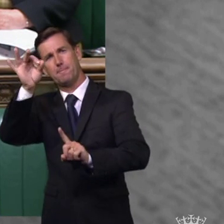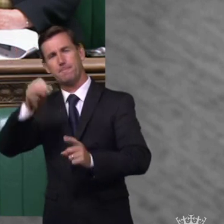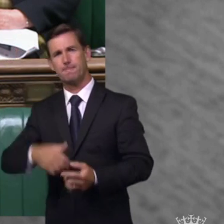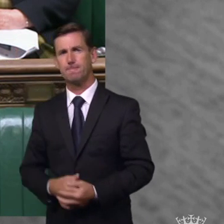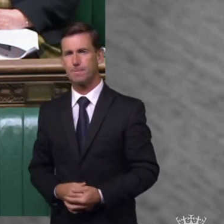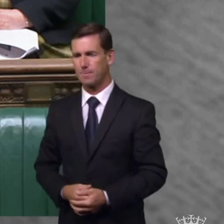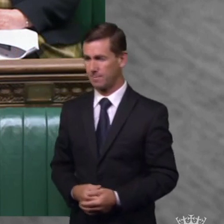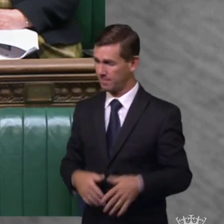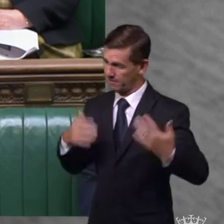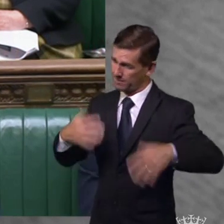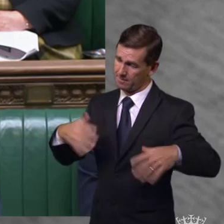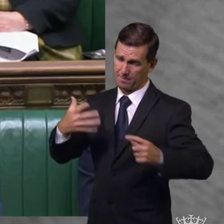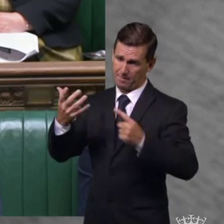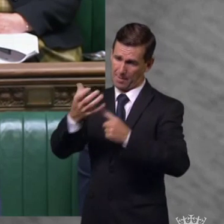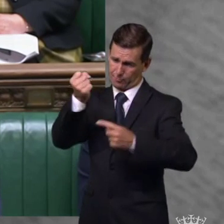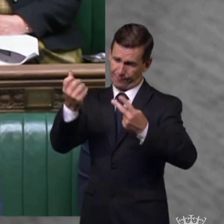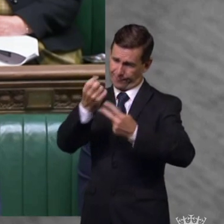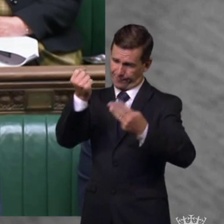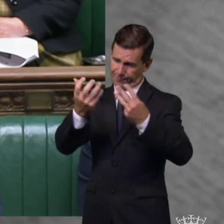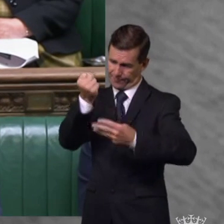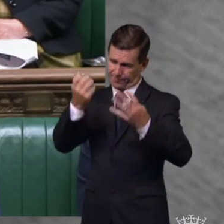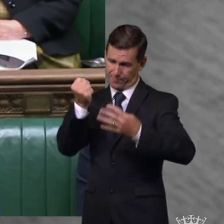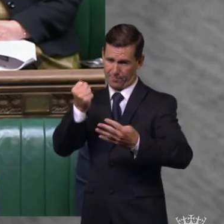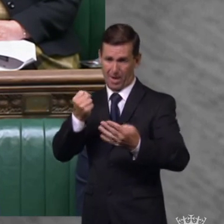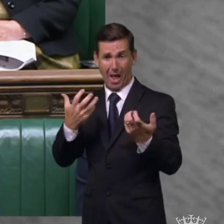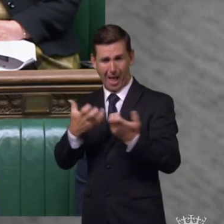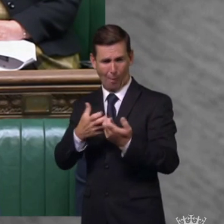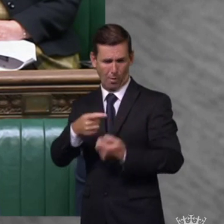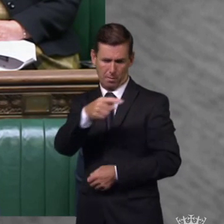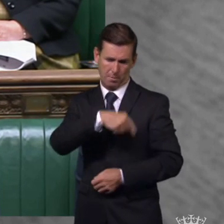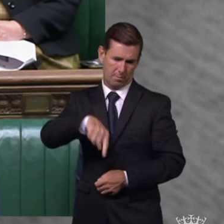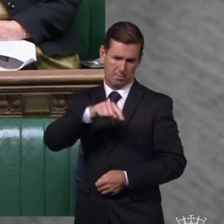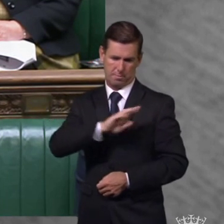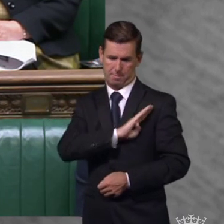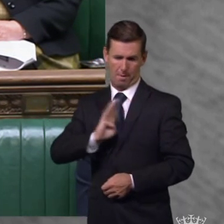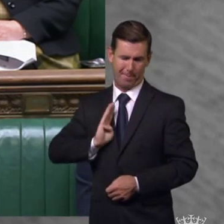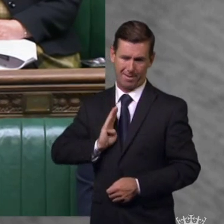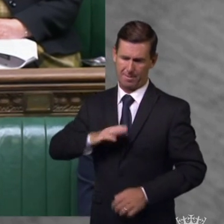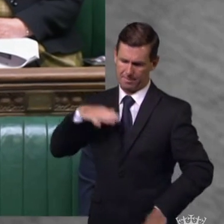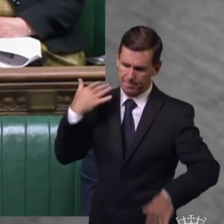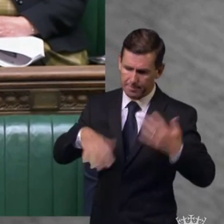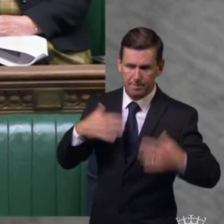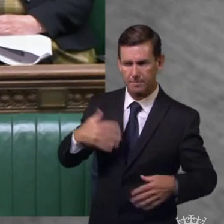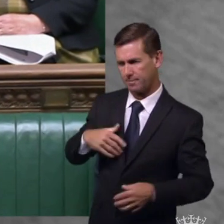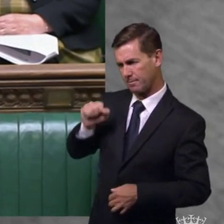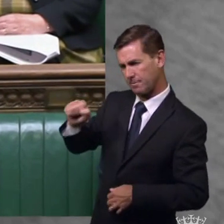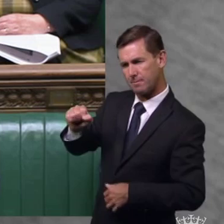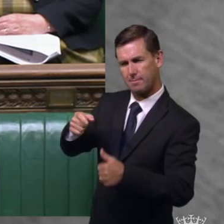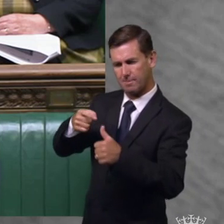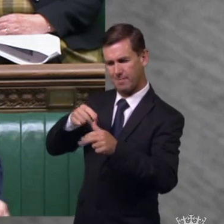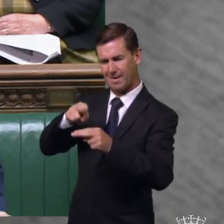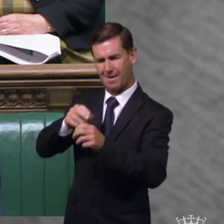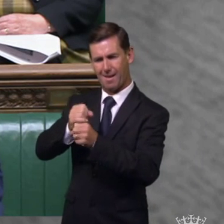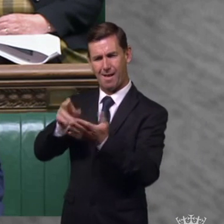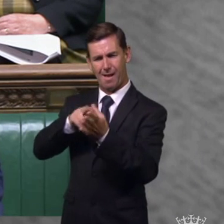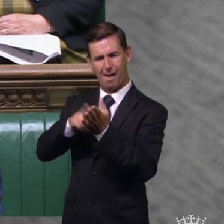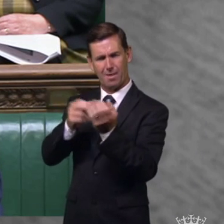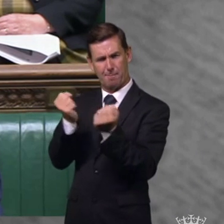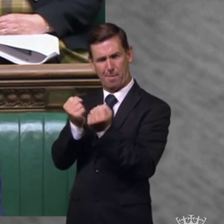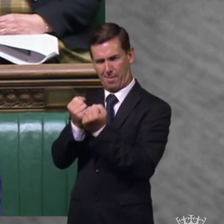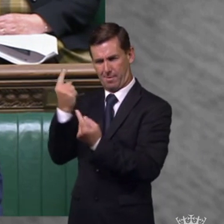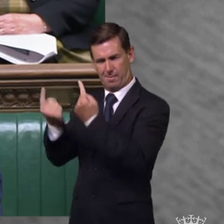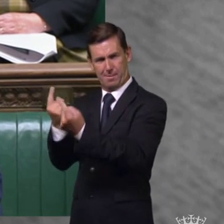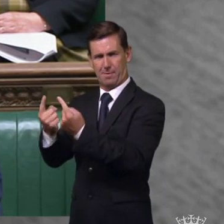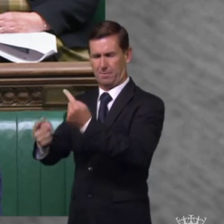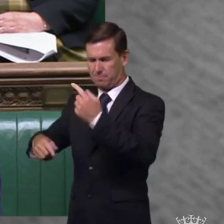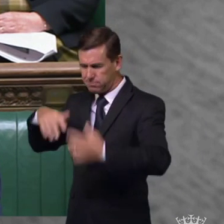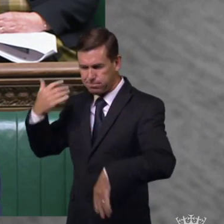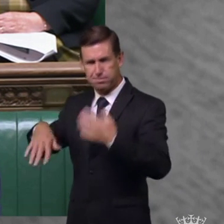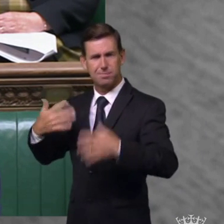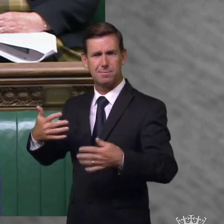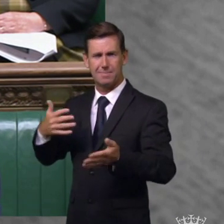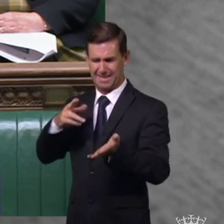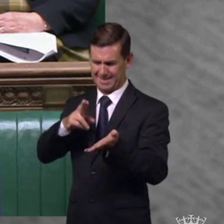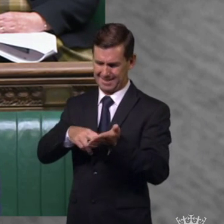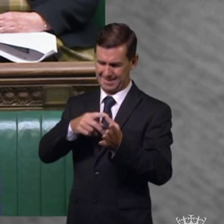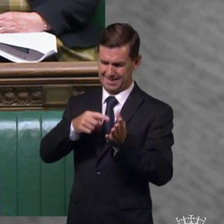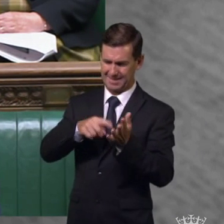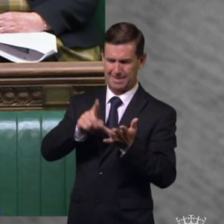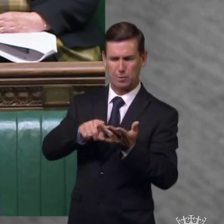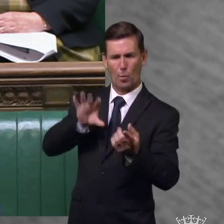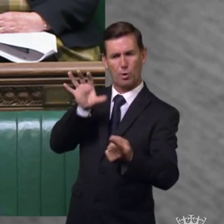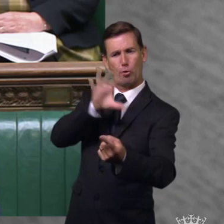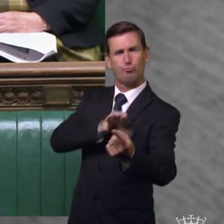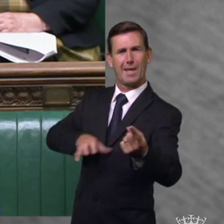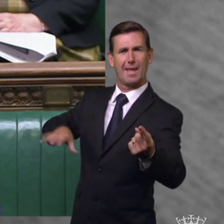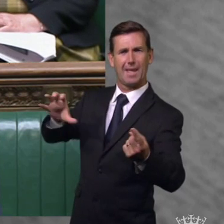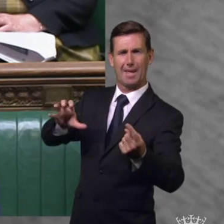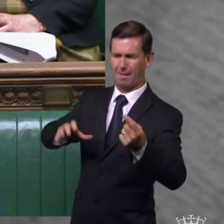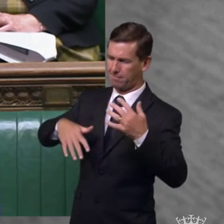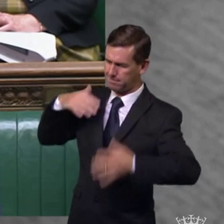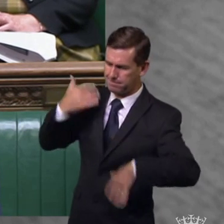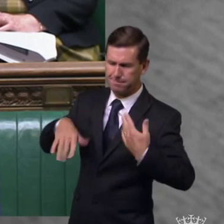Those achievements were born of sacrifice—sacrifice by the Afghan people who bravely fought alongside their NATO allies, and British sacrifice.